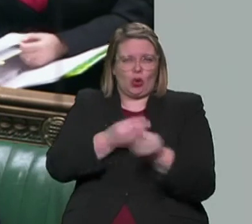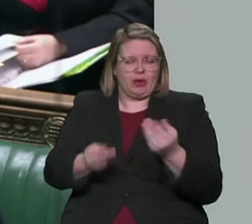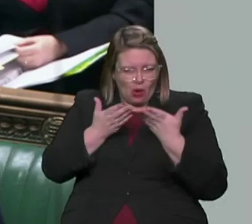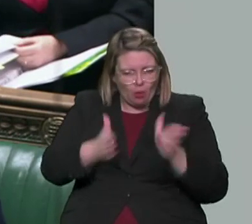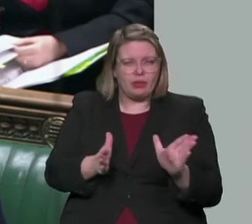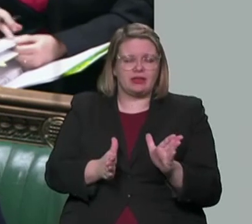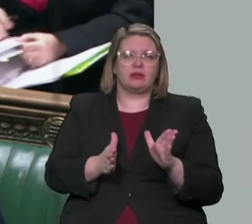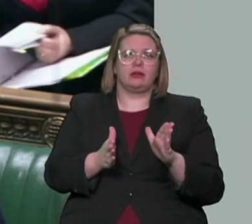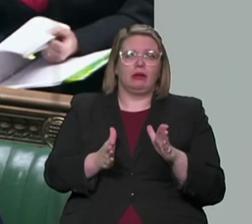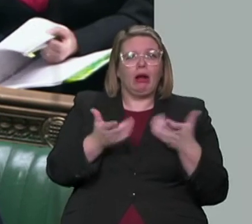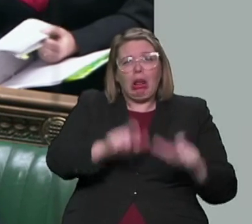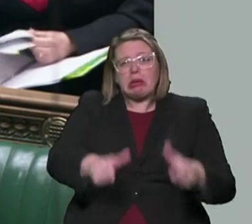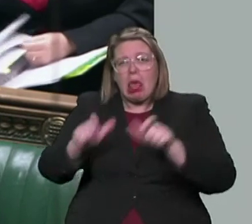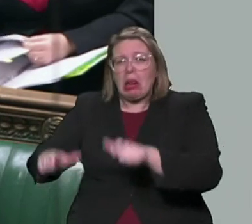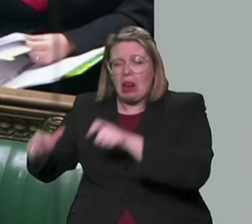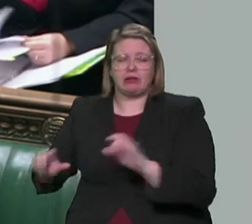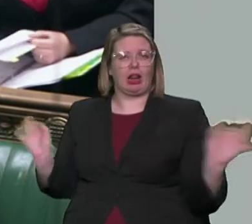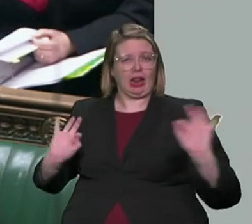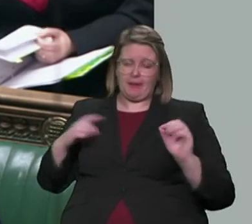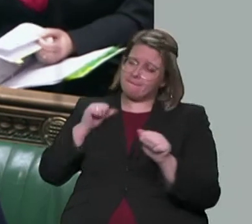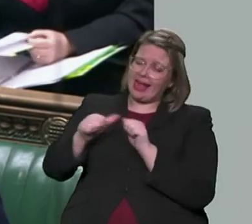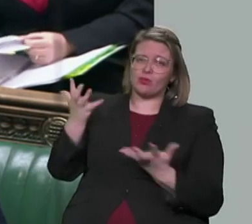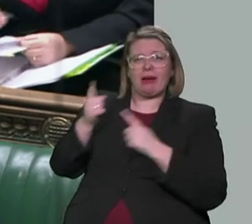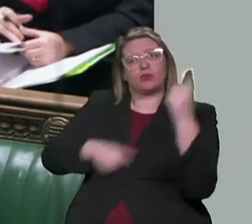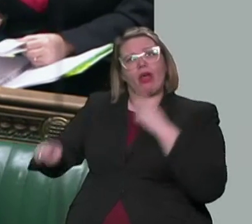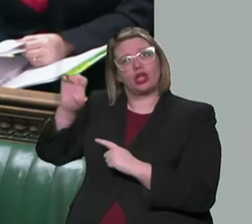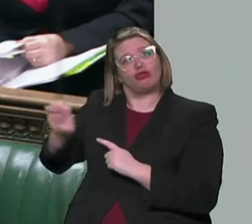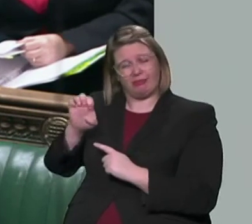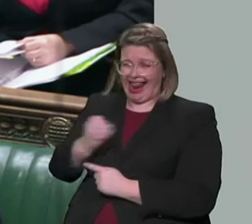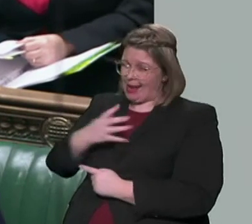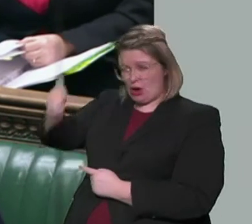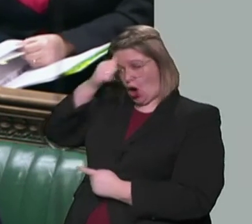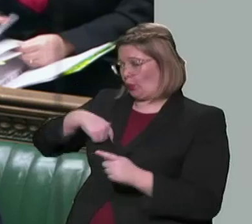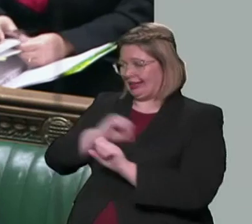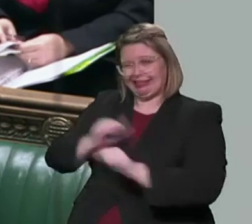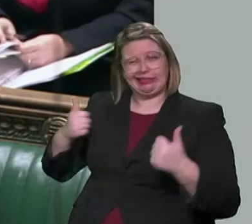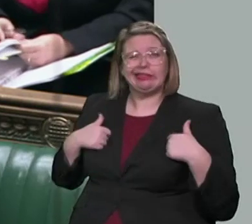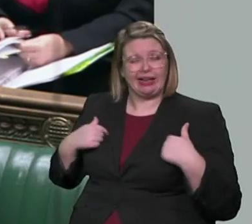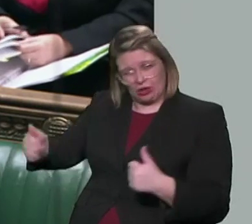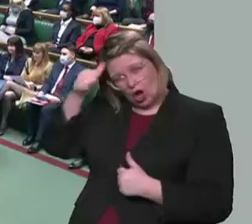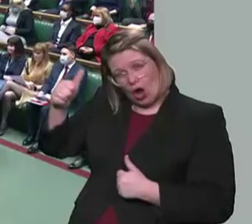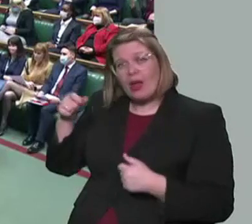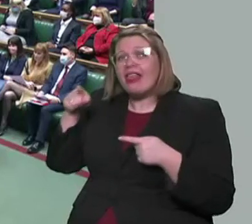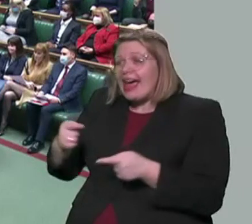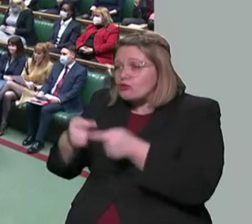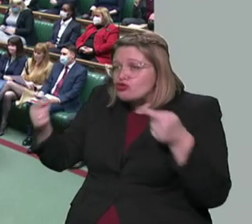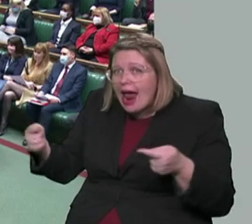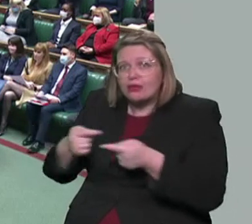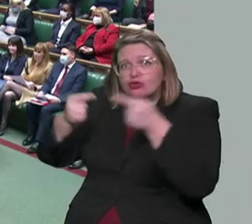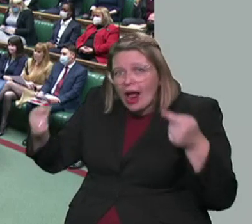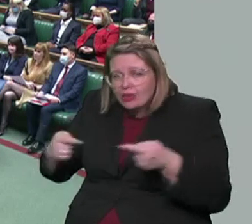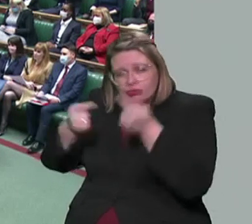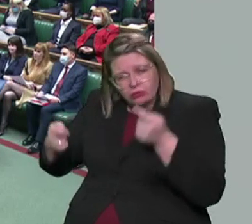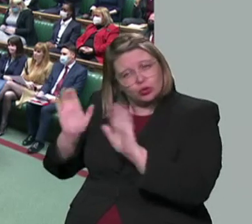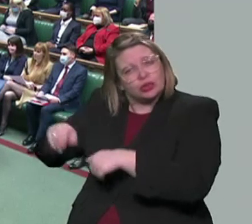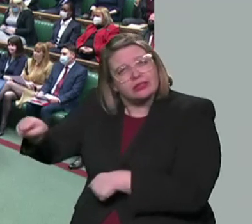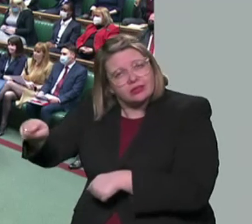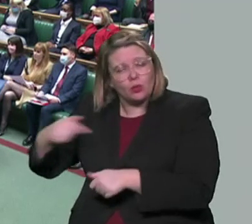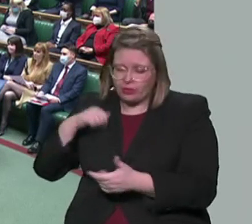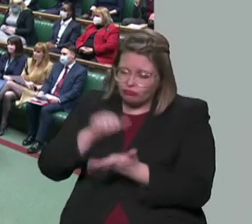We have kept our economy more open than any comparable economy in Europe, and the Opposition know it, although they opposed it on every step of the way.